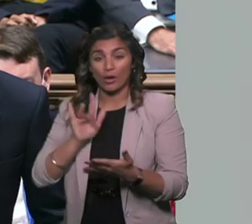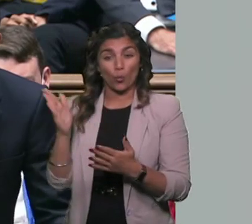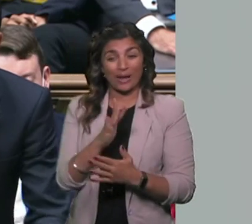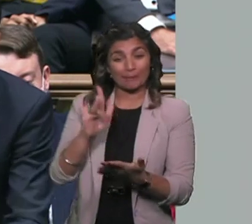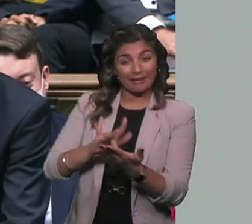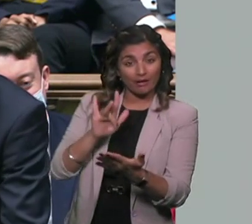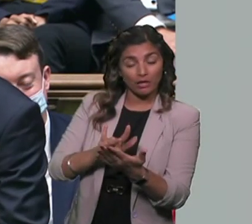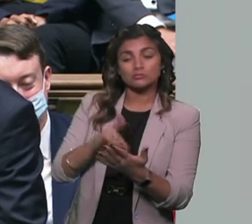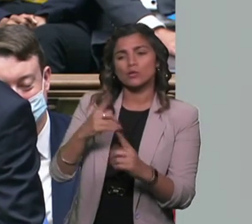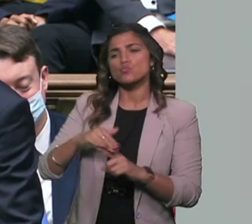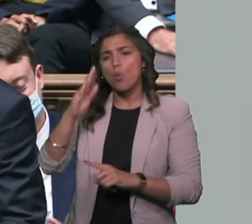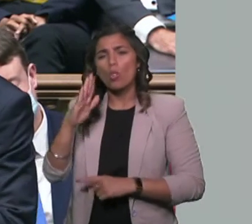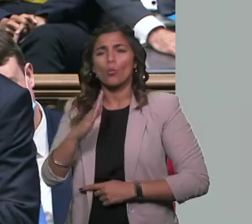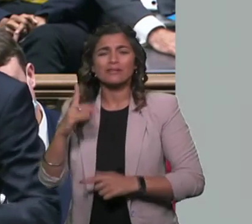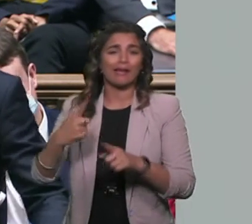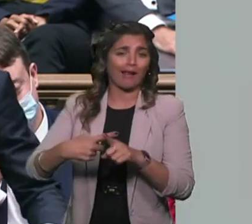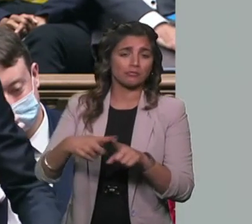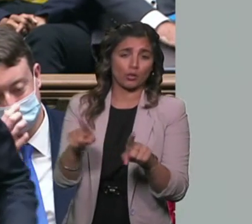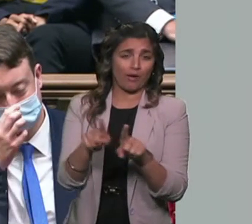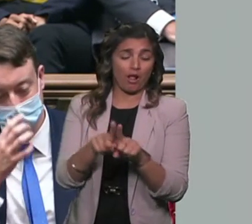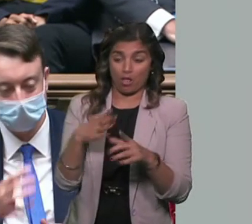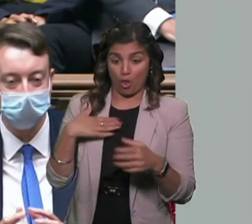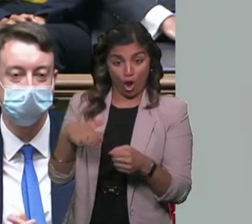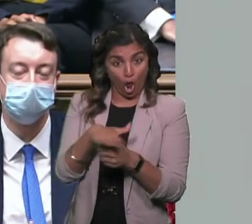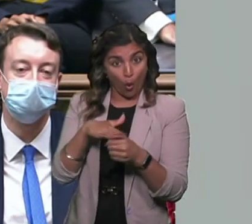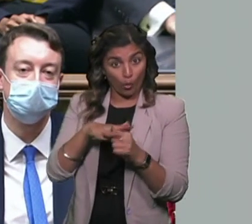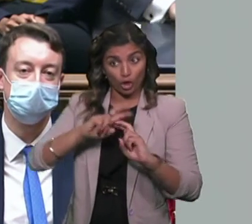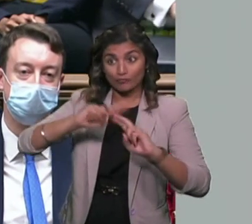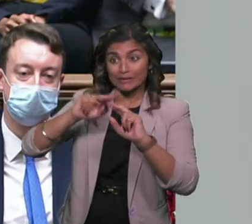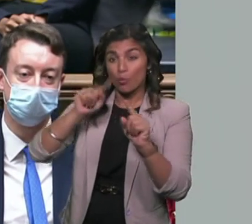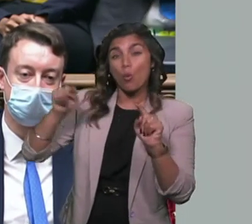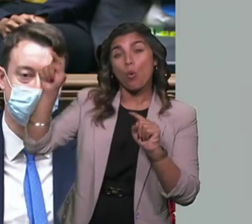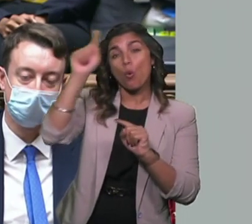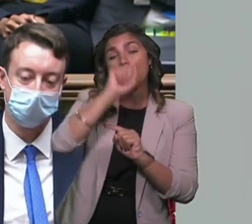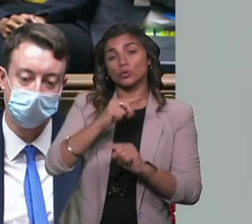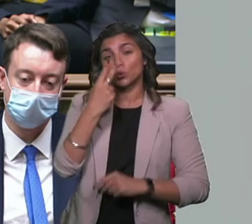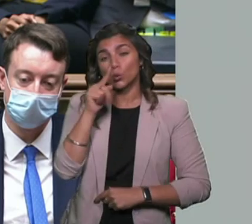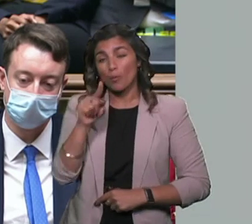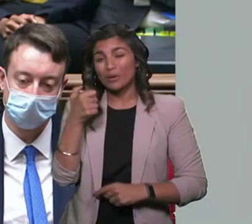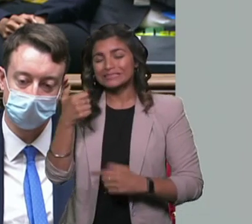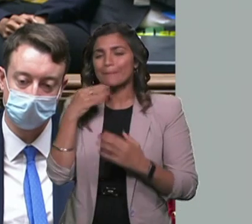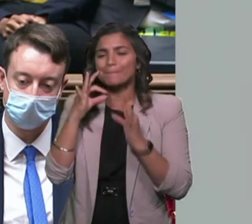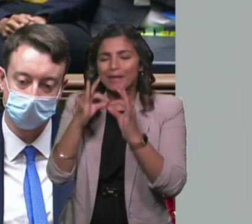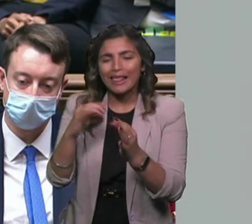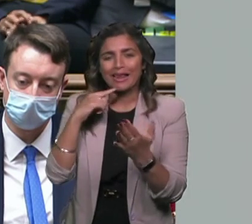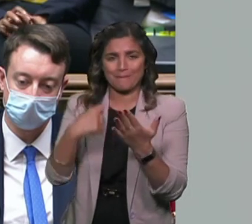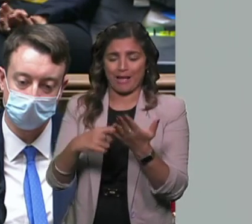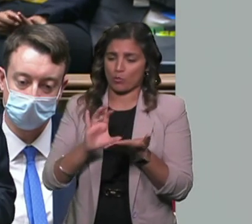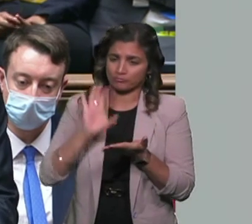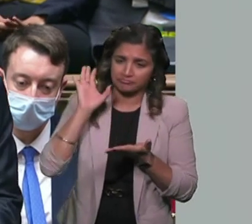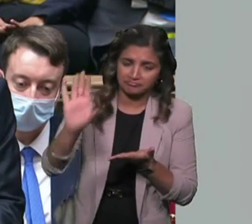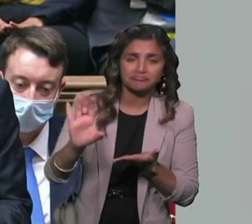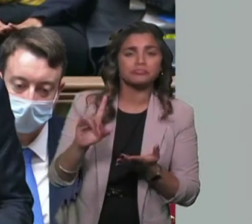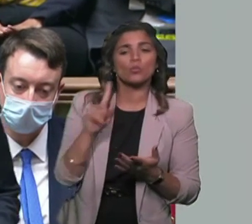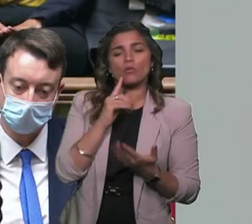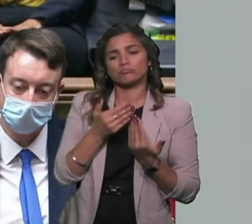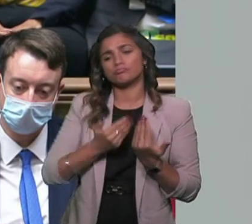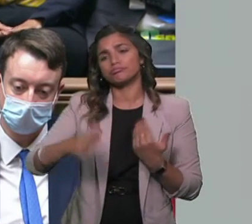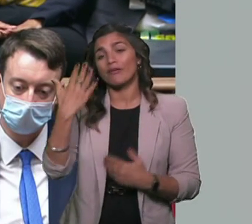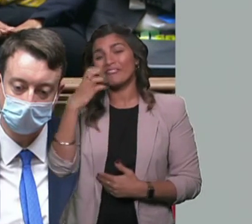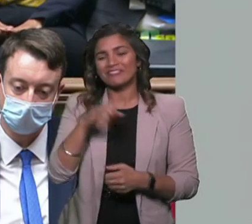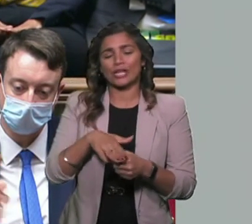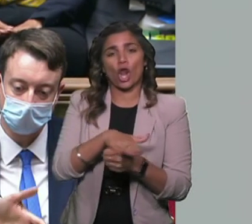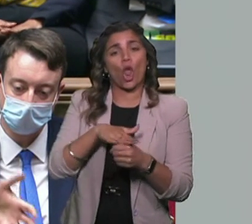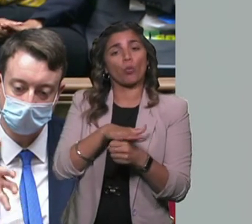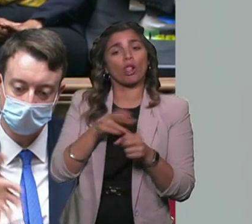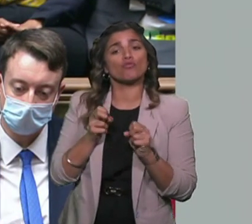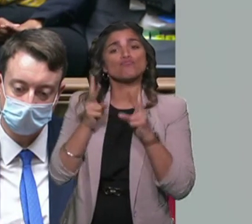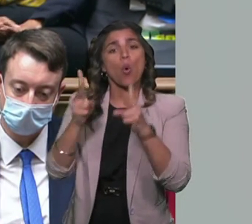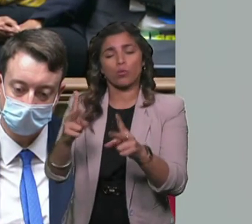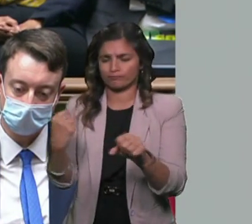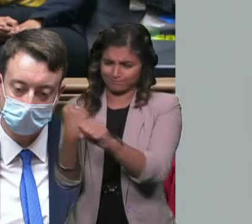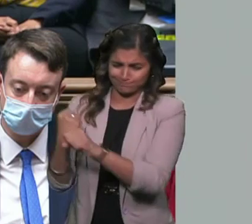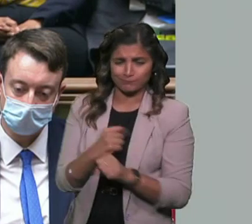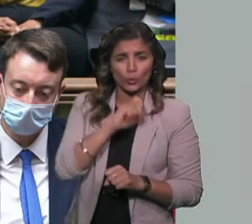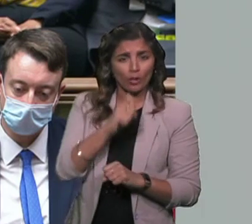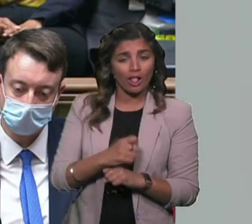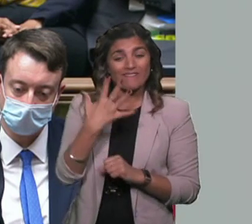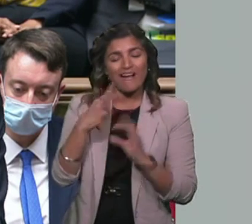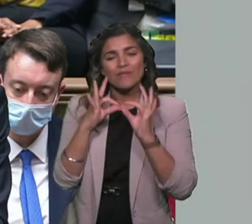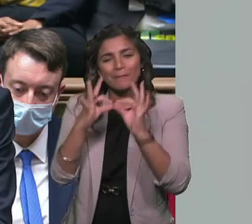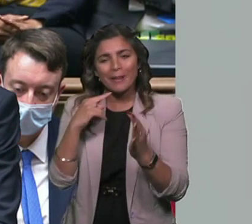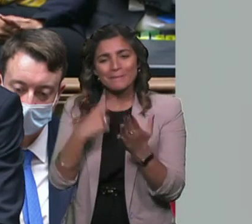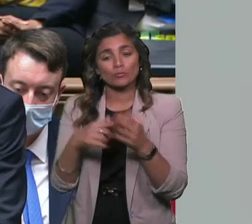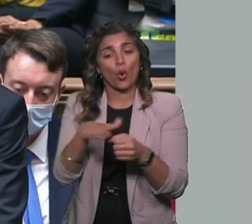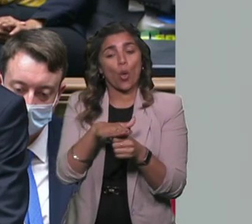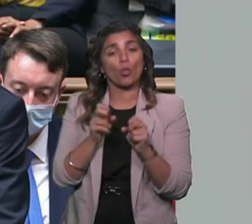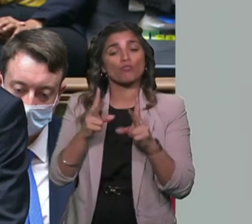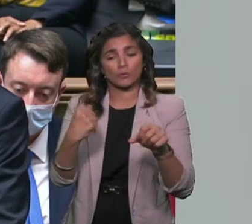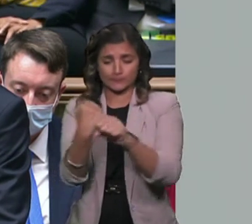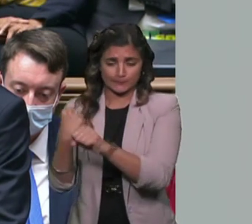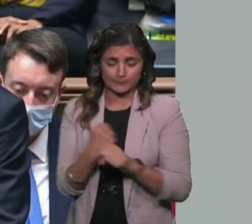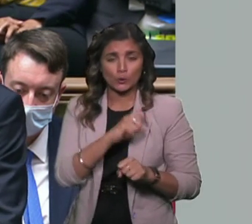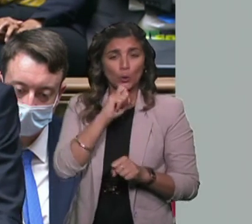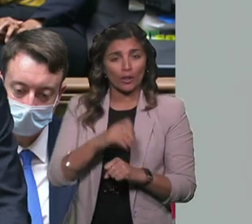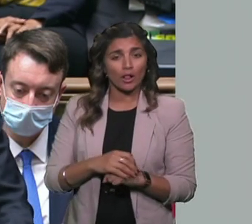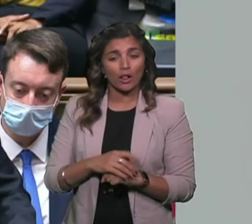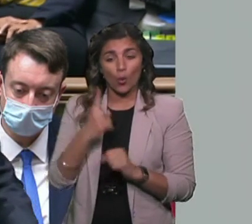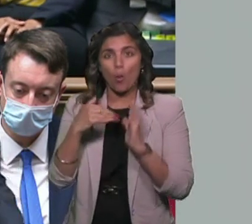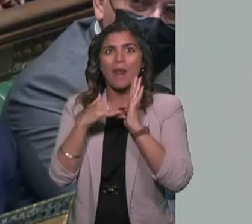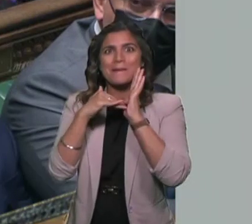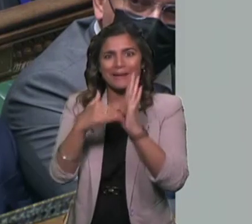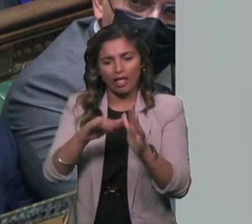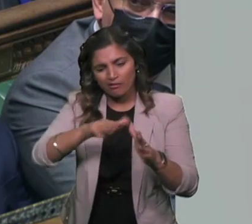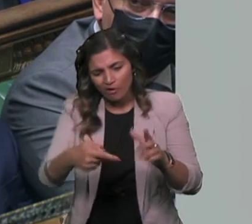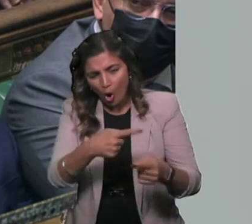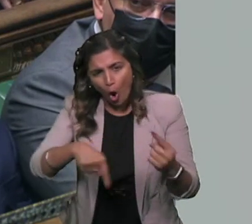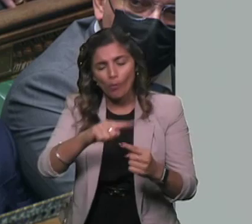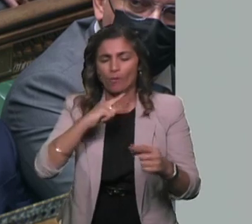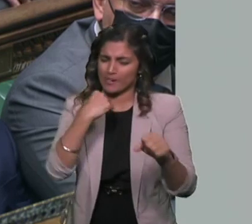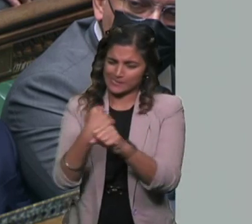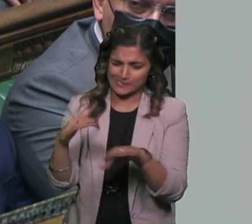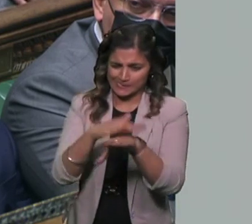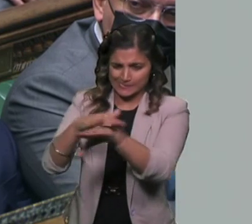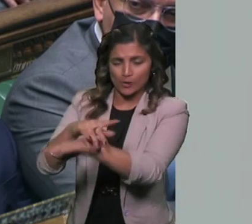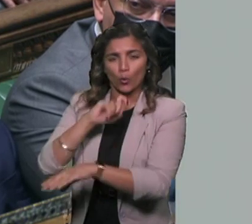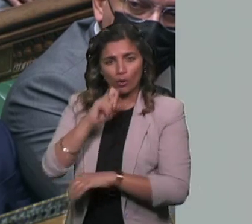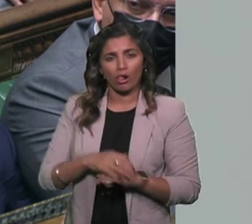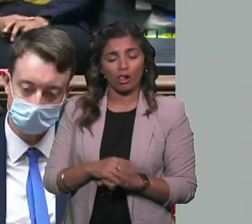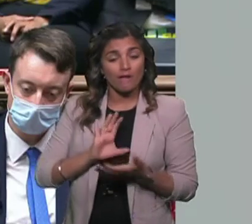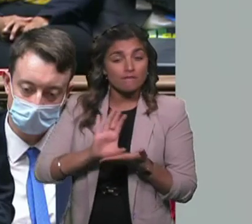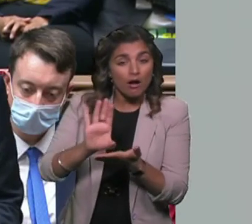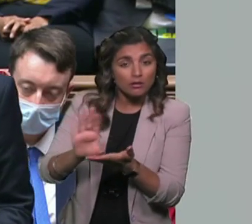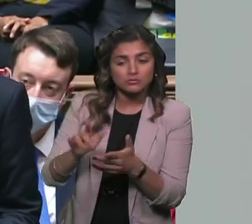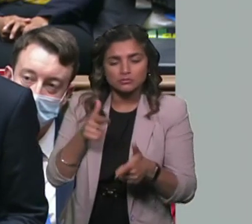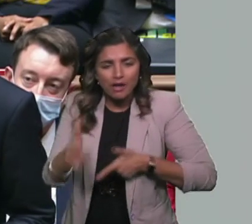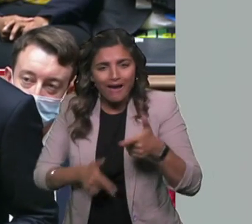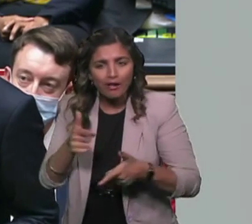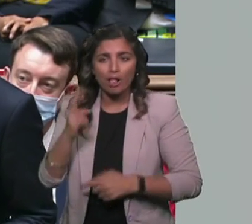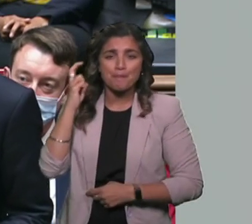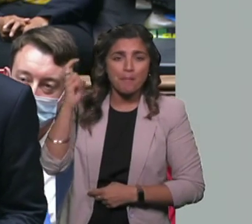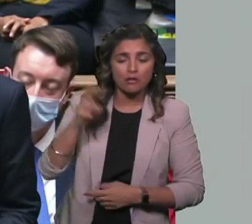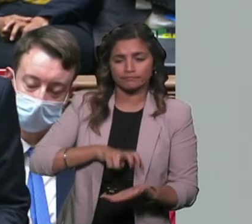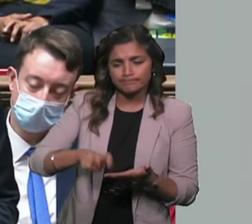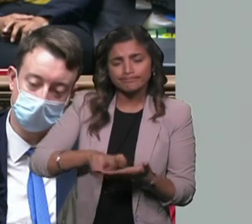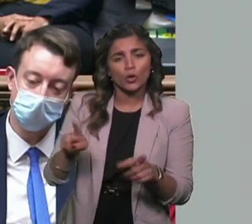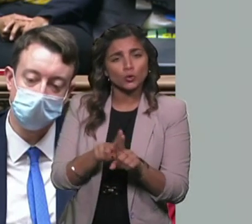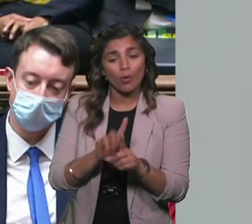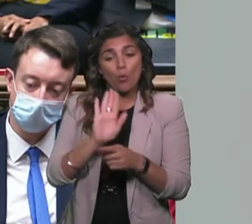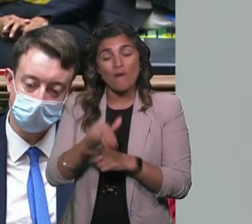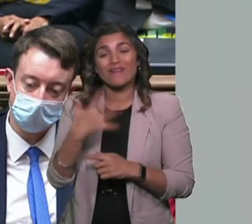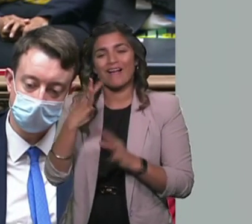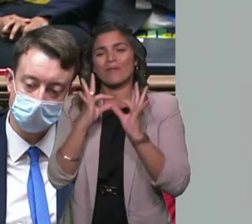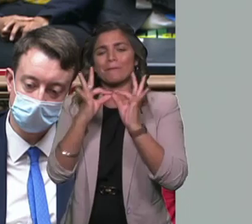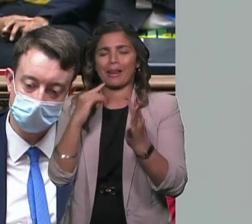We are helping local transport everywhere with £2.6 billion for a long-term pipeline of more than 50 local roads upgrades, over £5 billion for local roads maintenance—enough to fill 1 million more potholes a year—and funding for buses, cycling and walking totalling more than £5 billion.